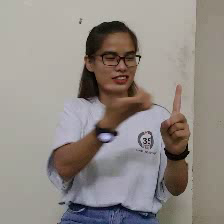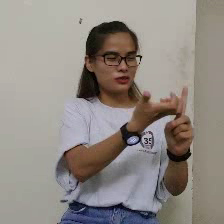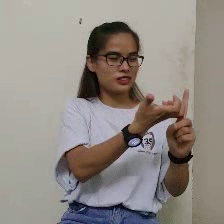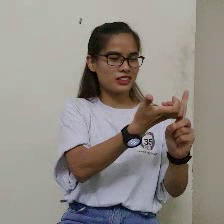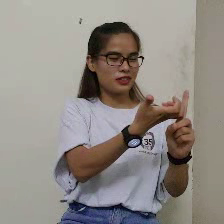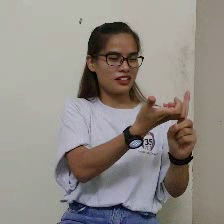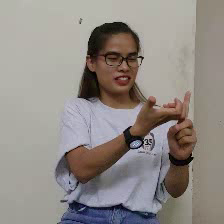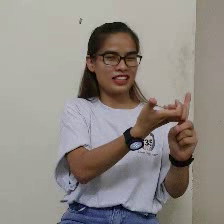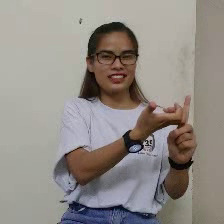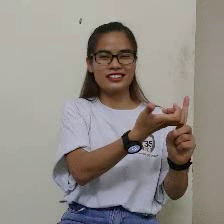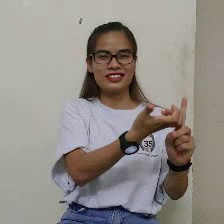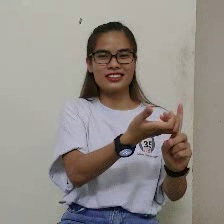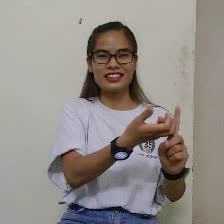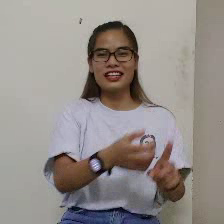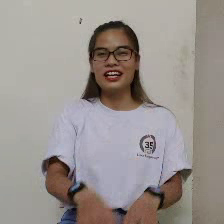Hâm mộ